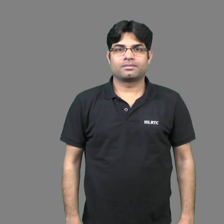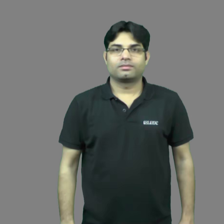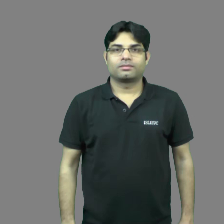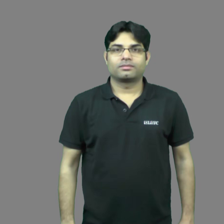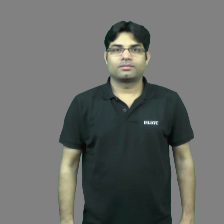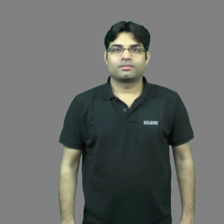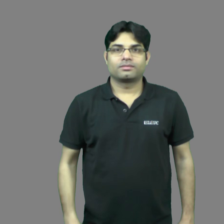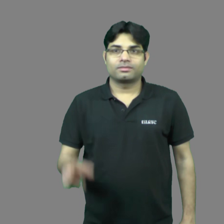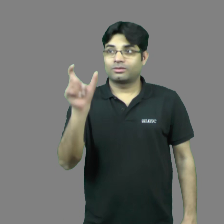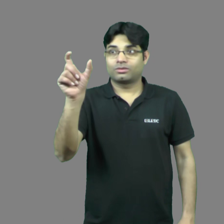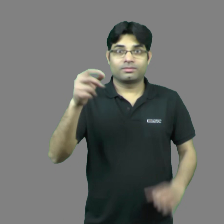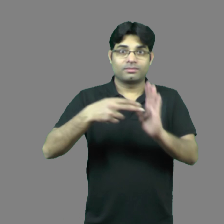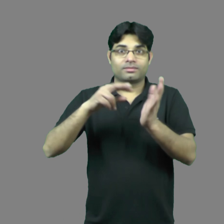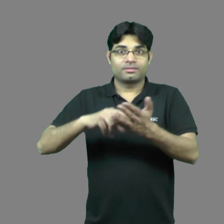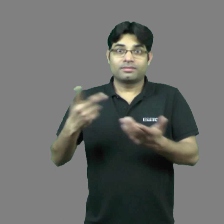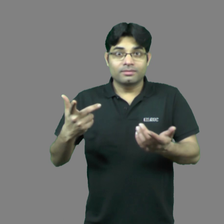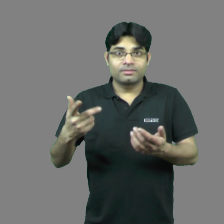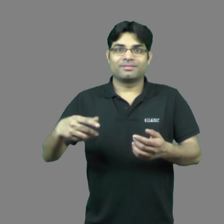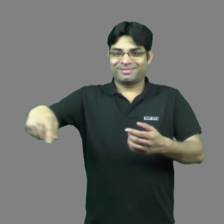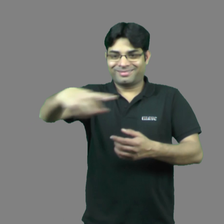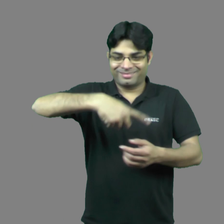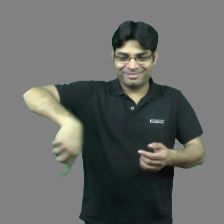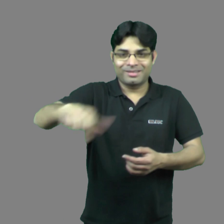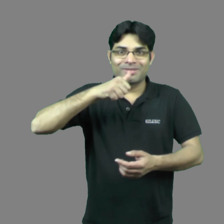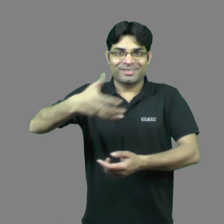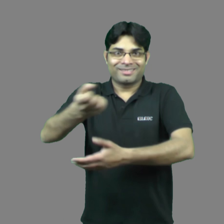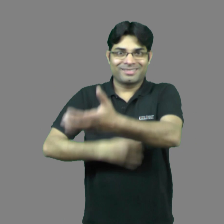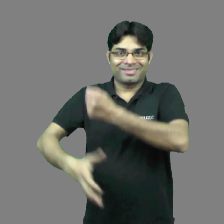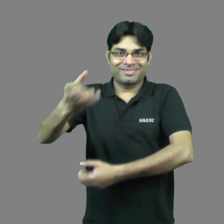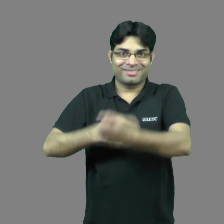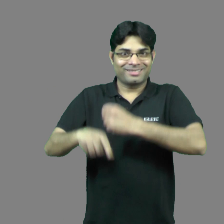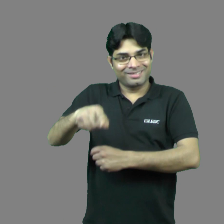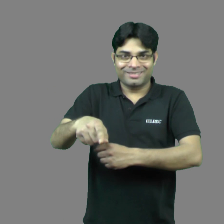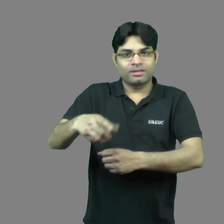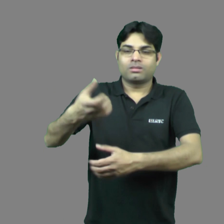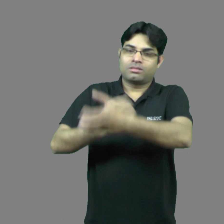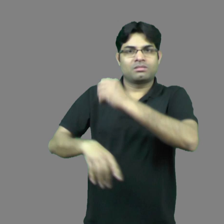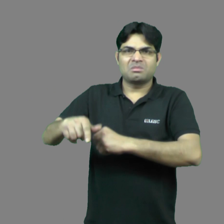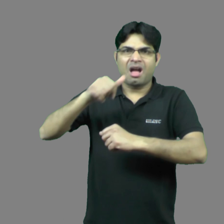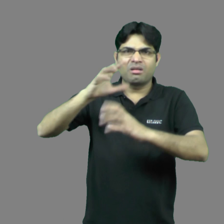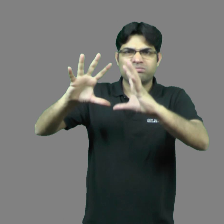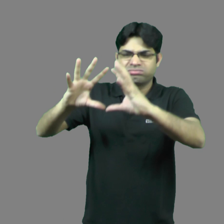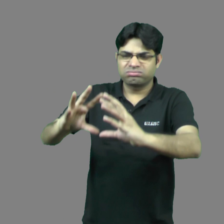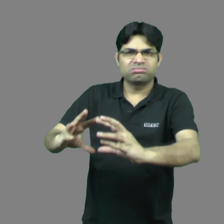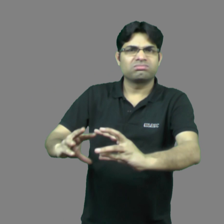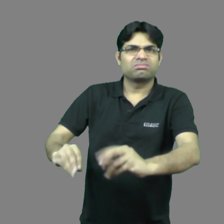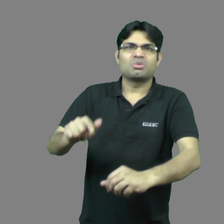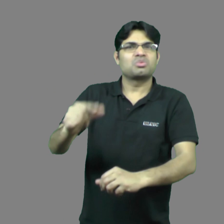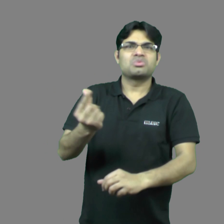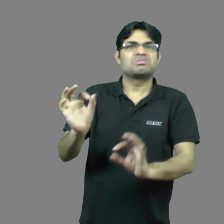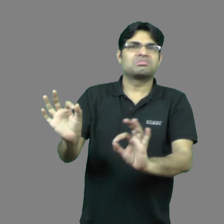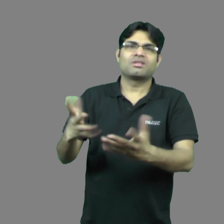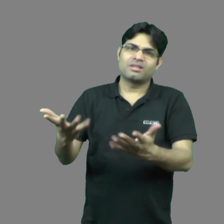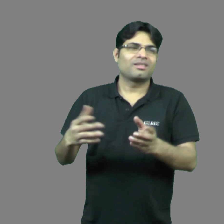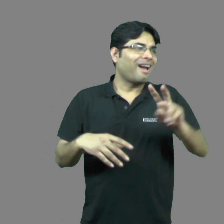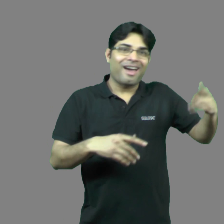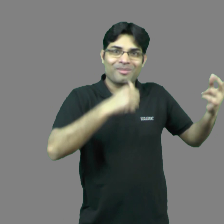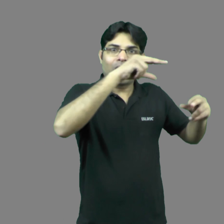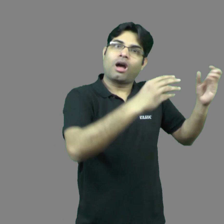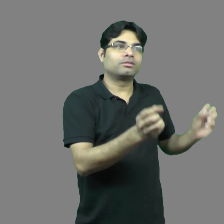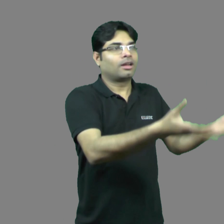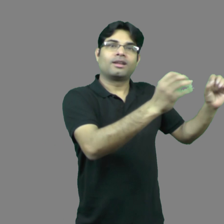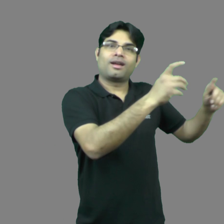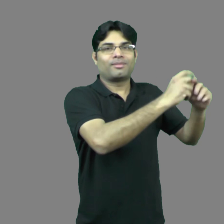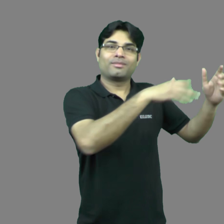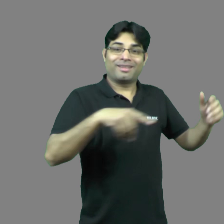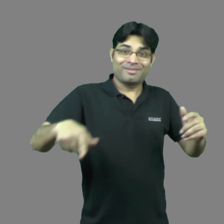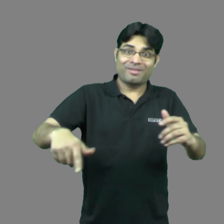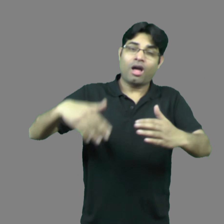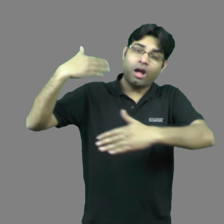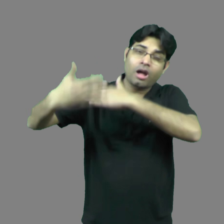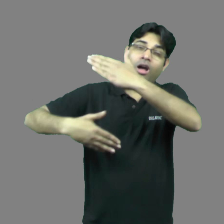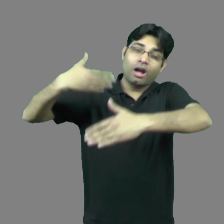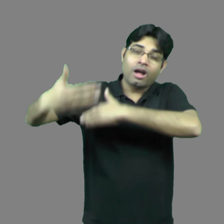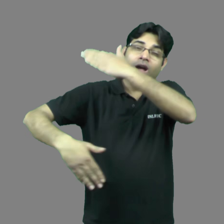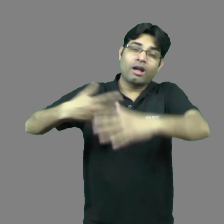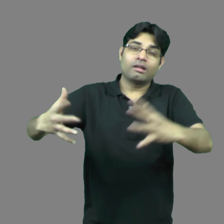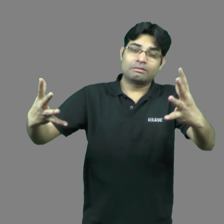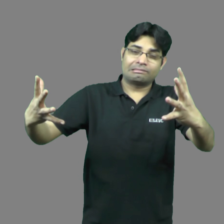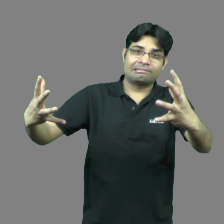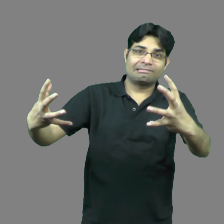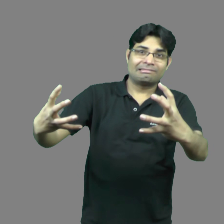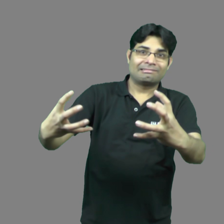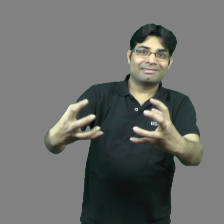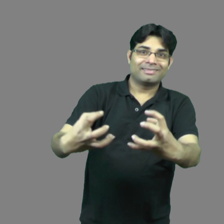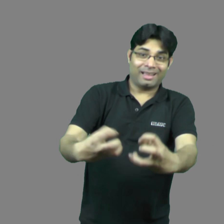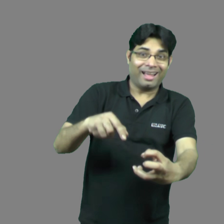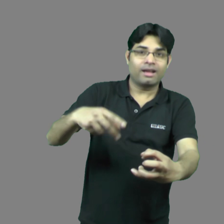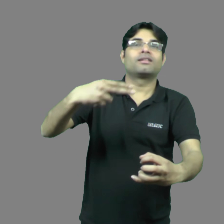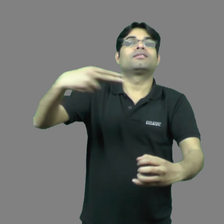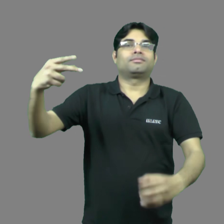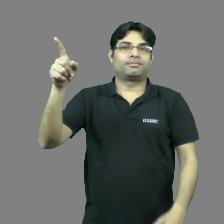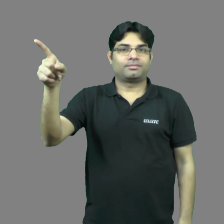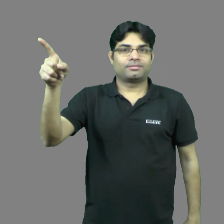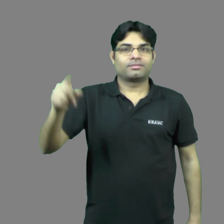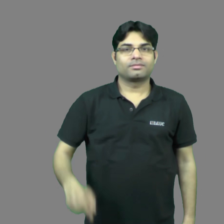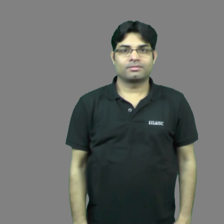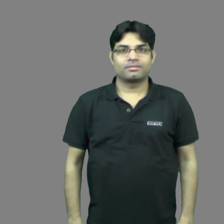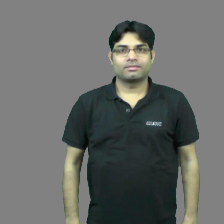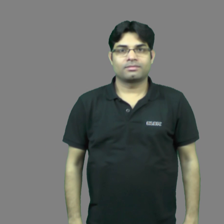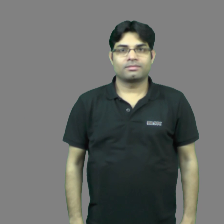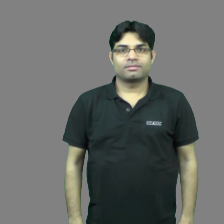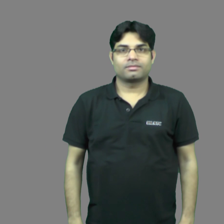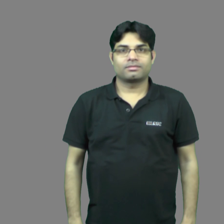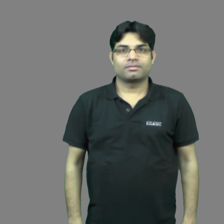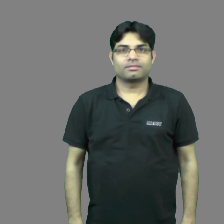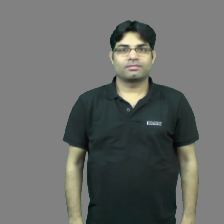Deteriorated Wells